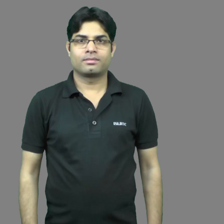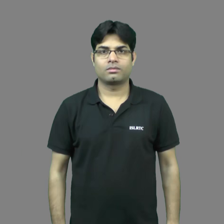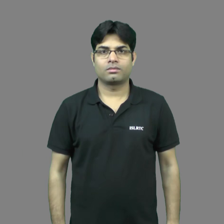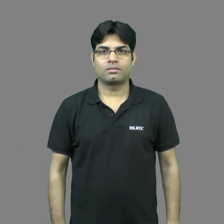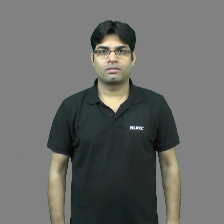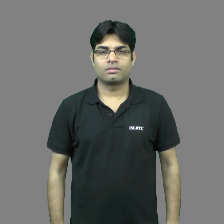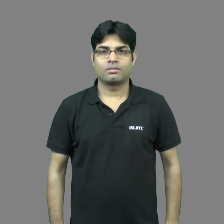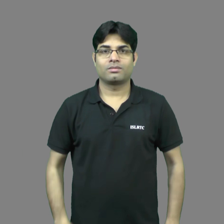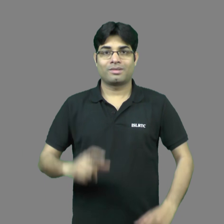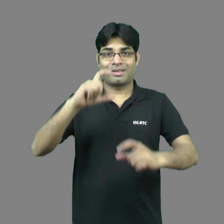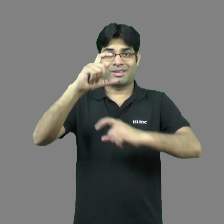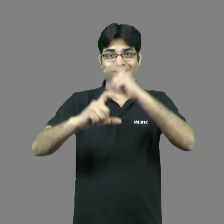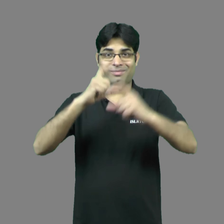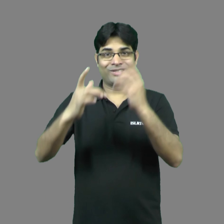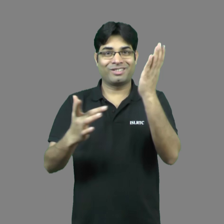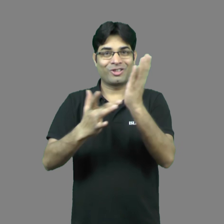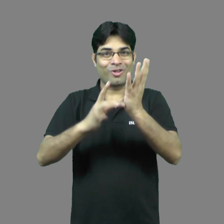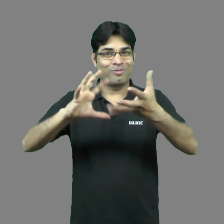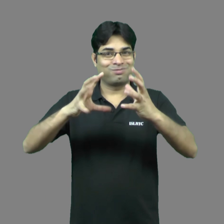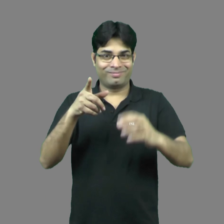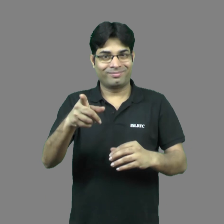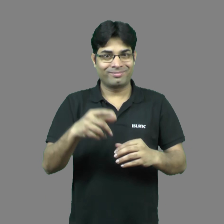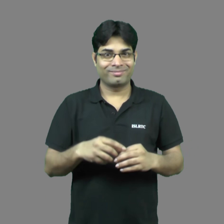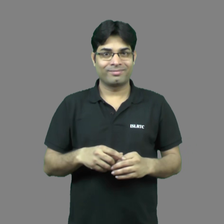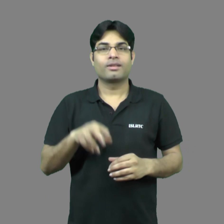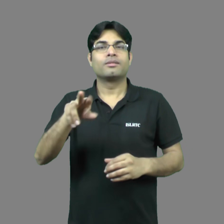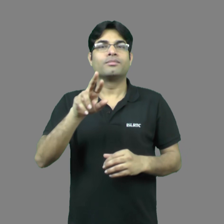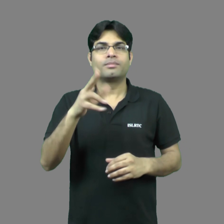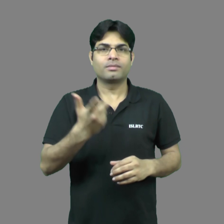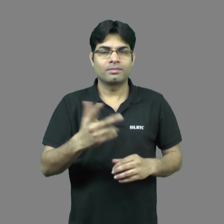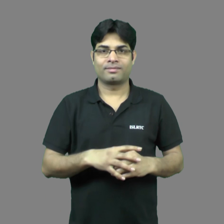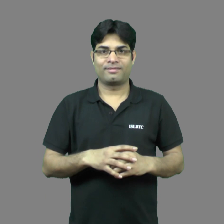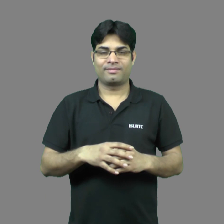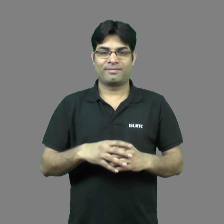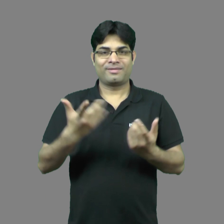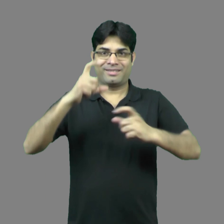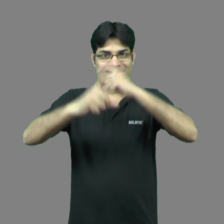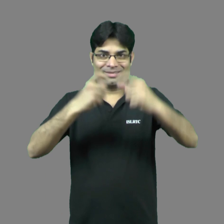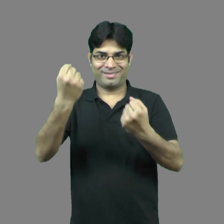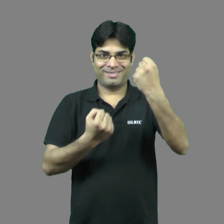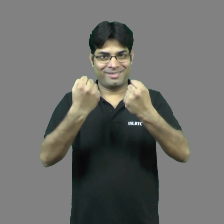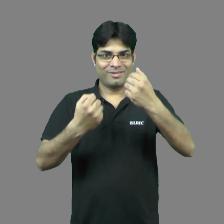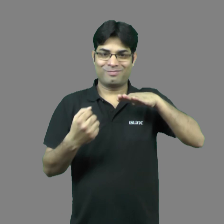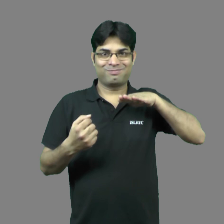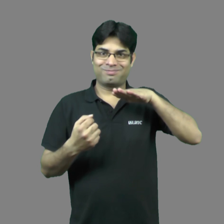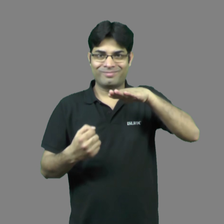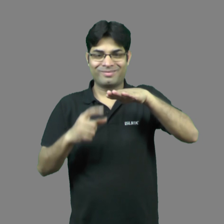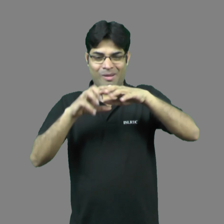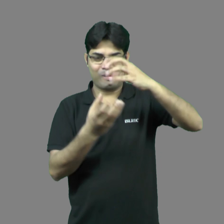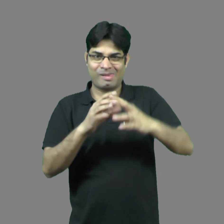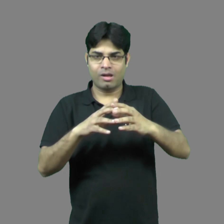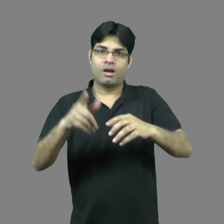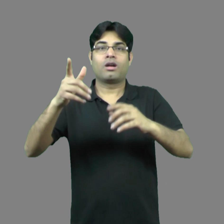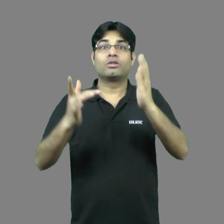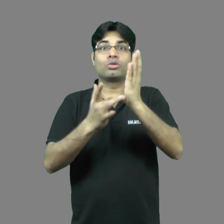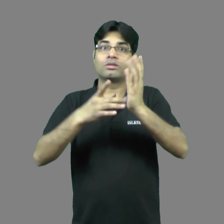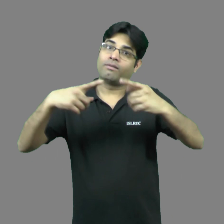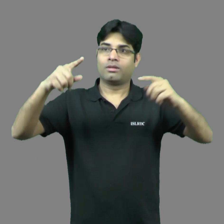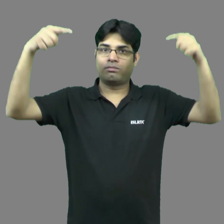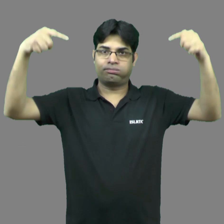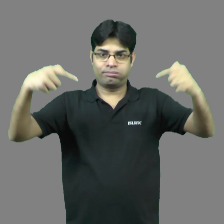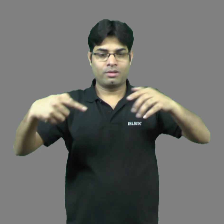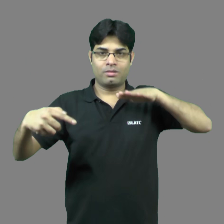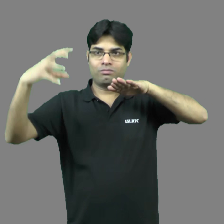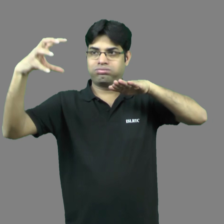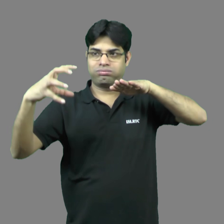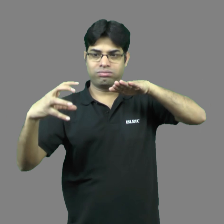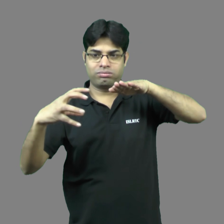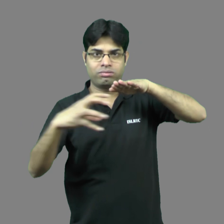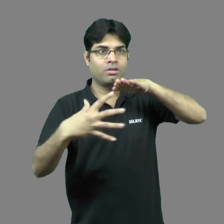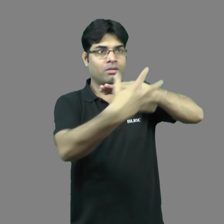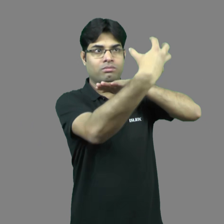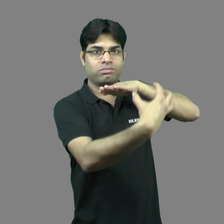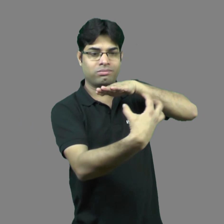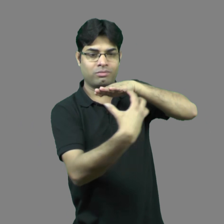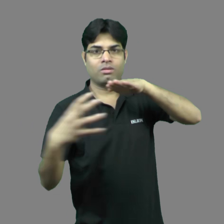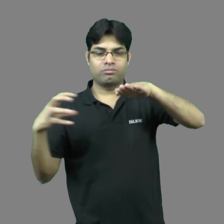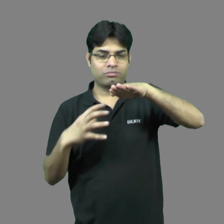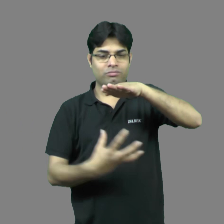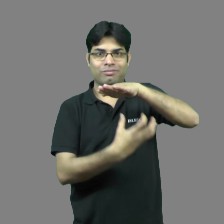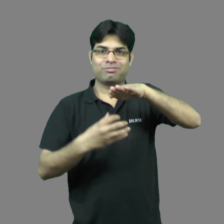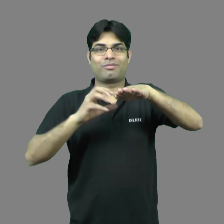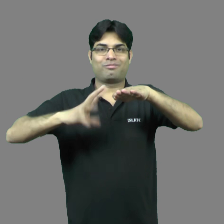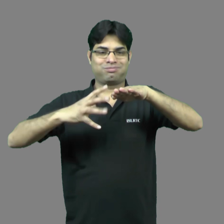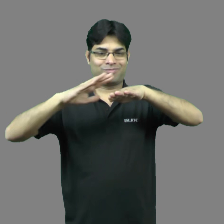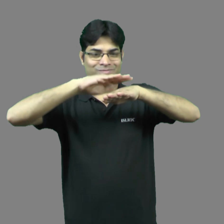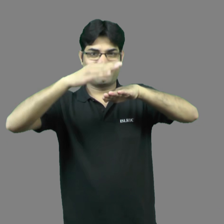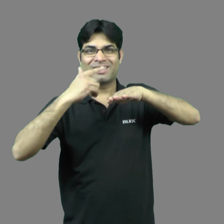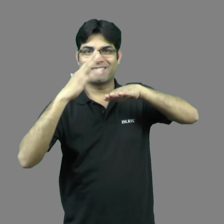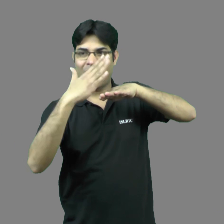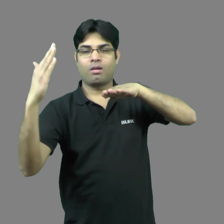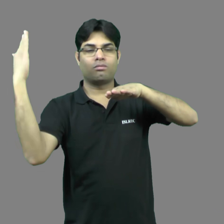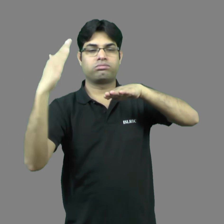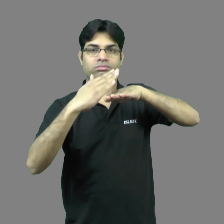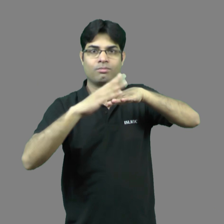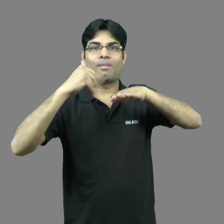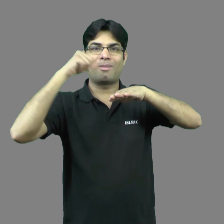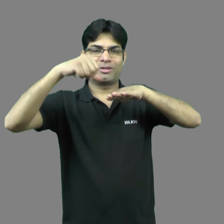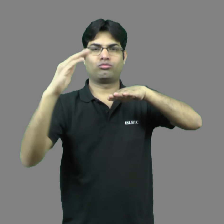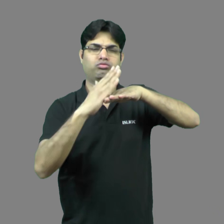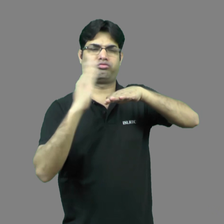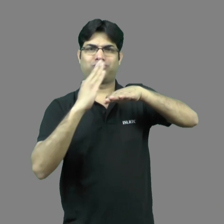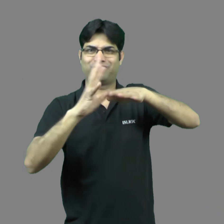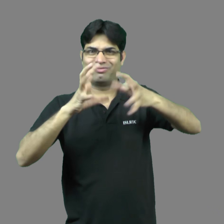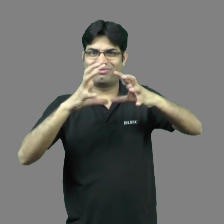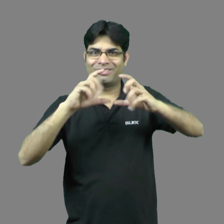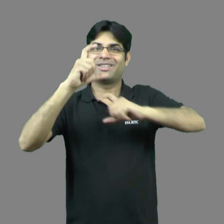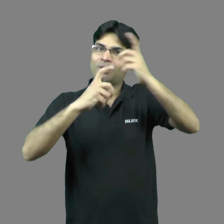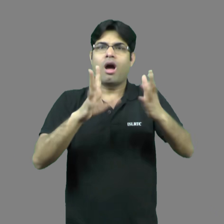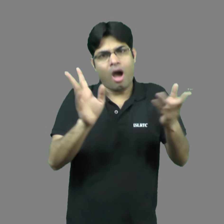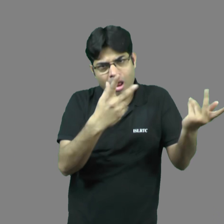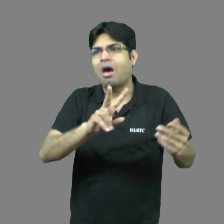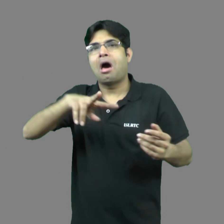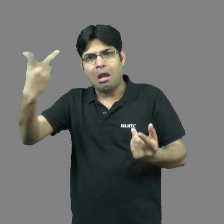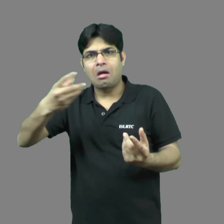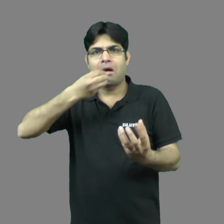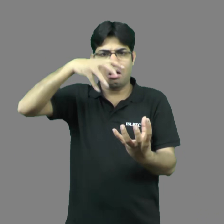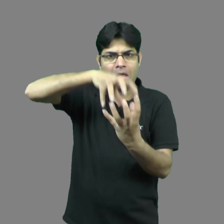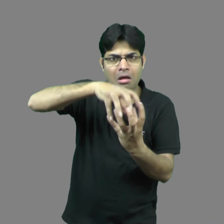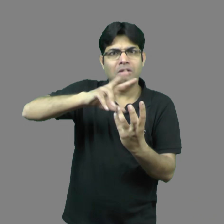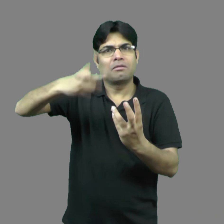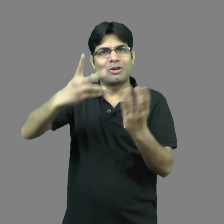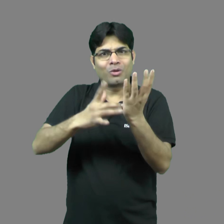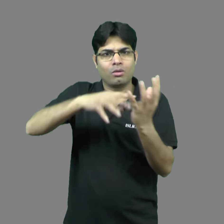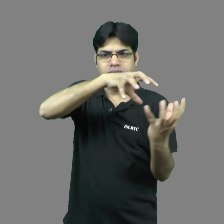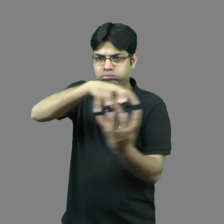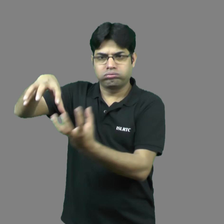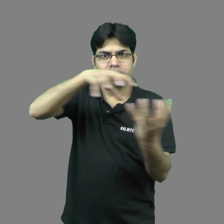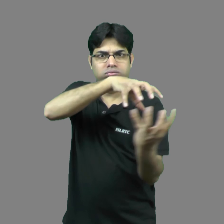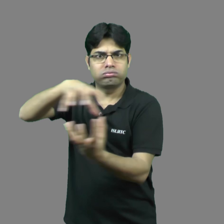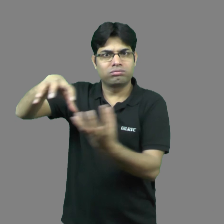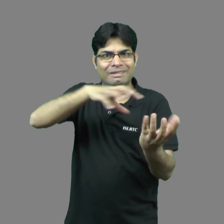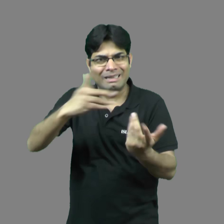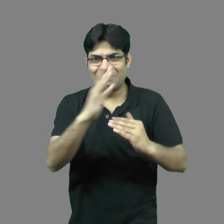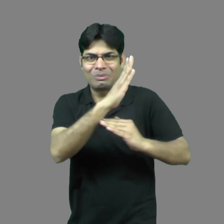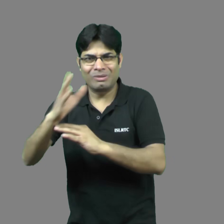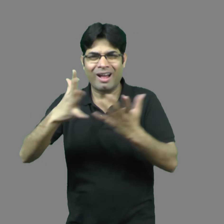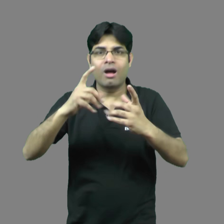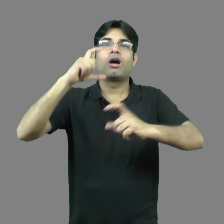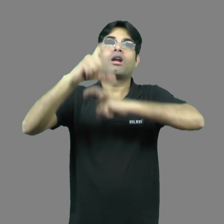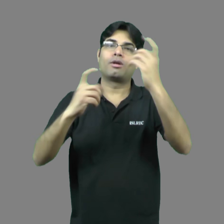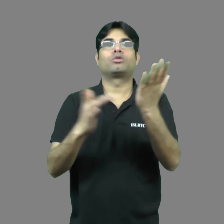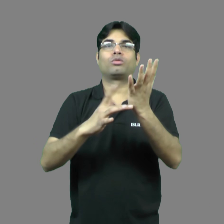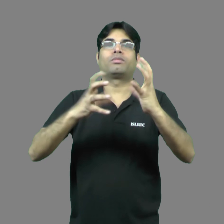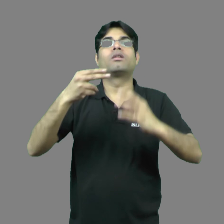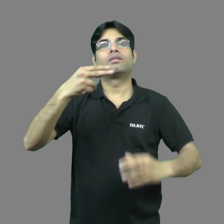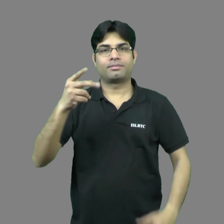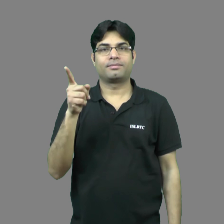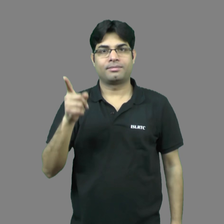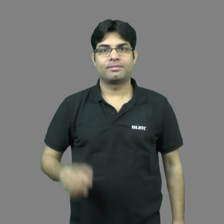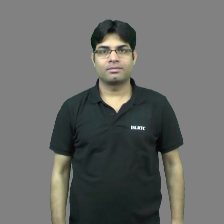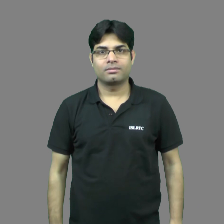Industrial Automation